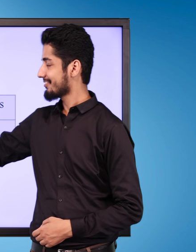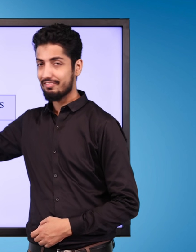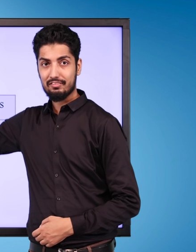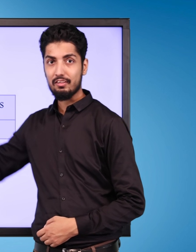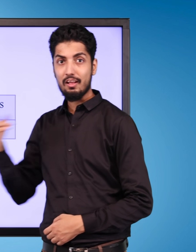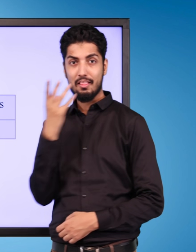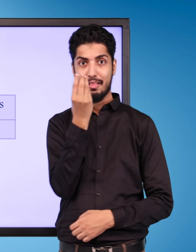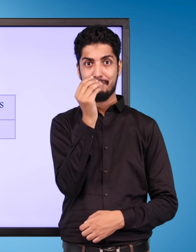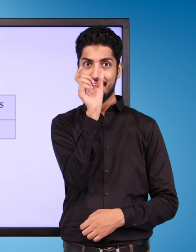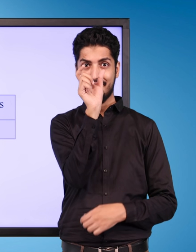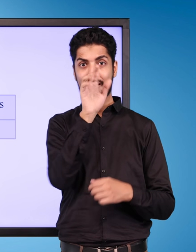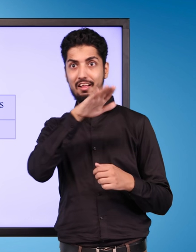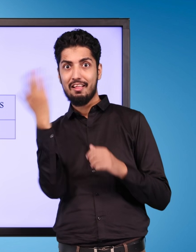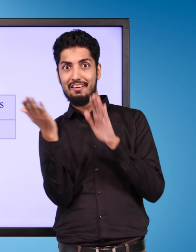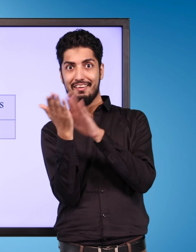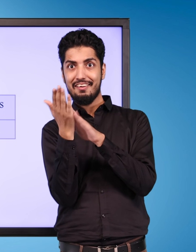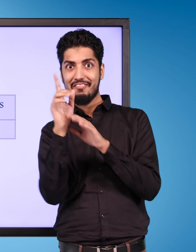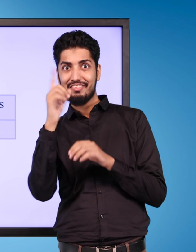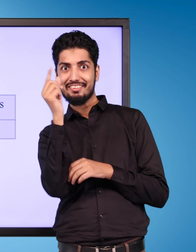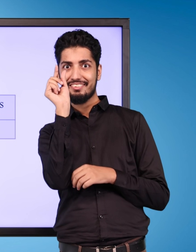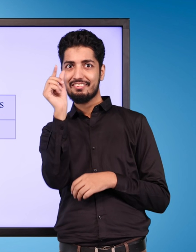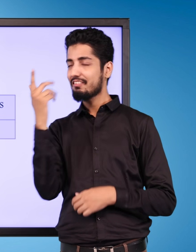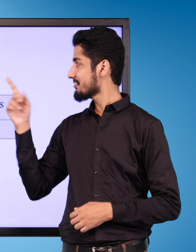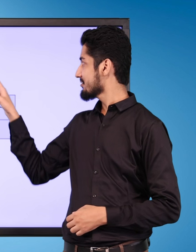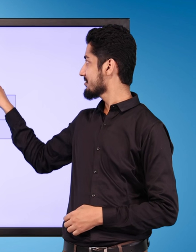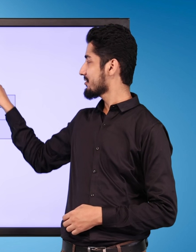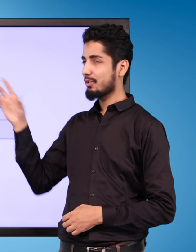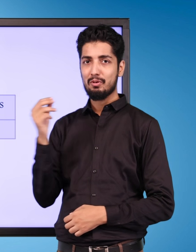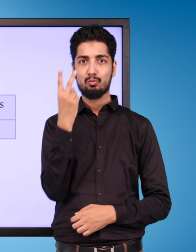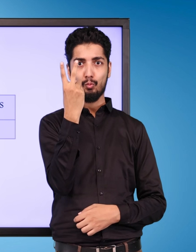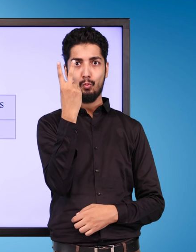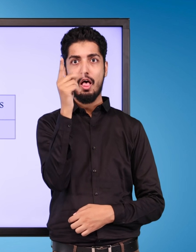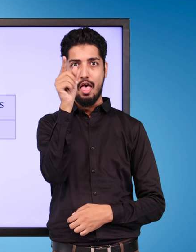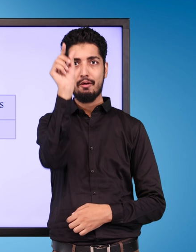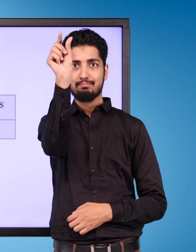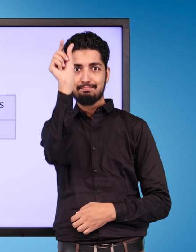The number in the ones place is 2